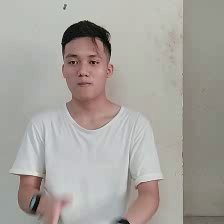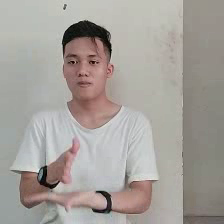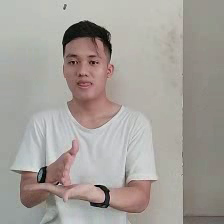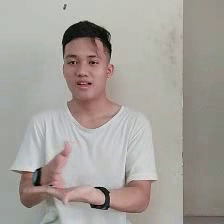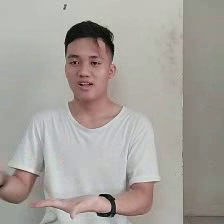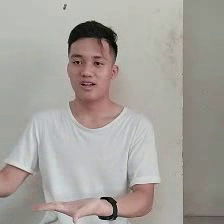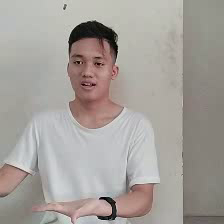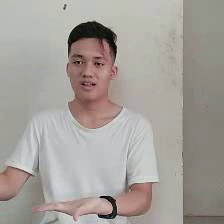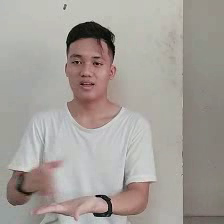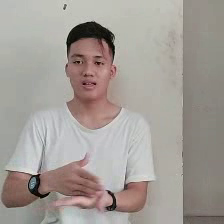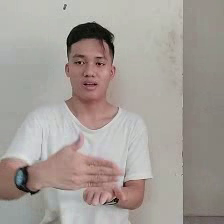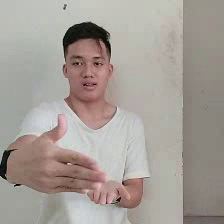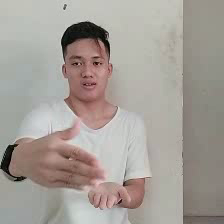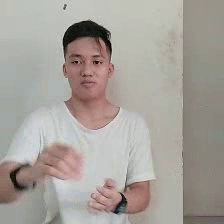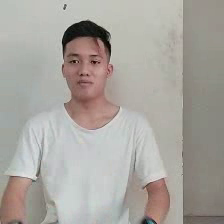San sẻ